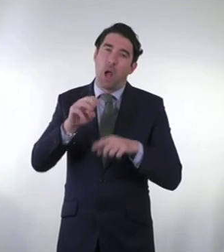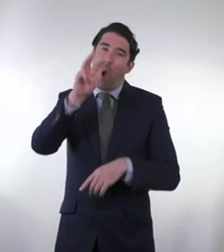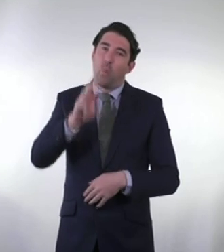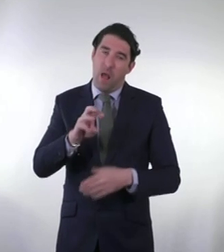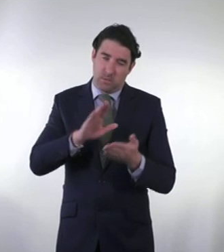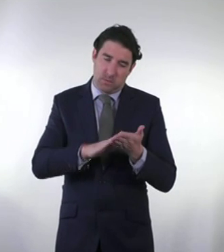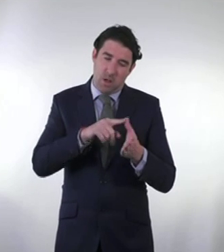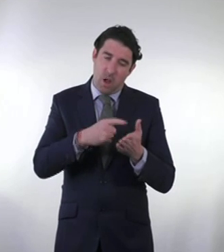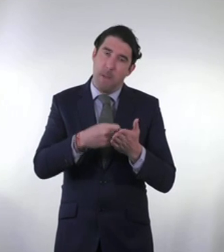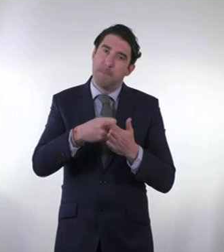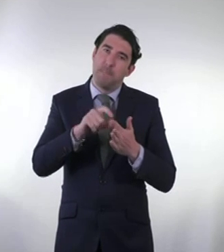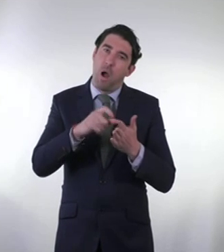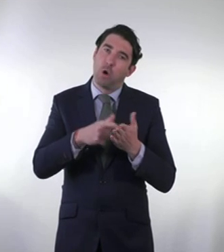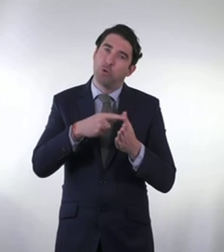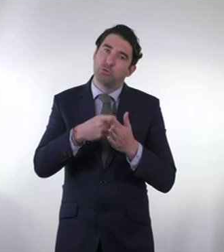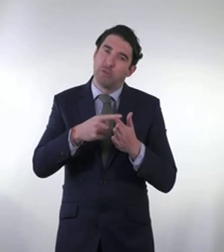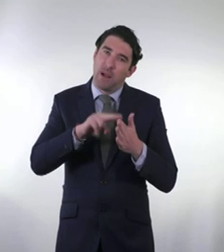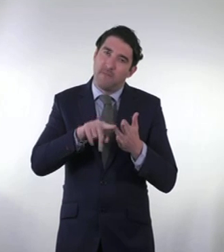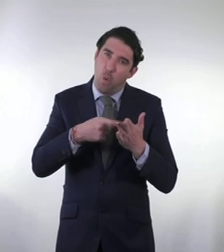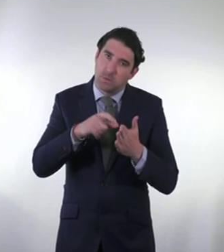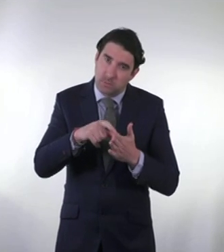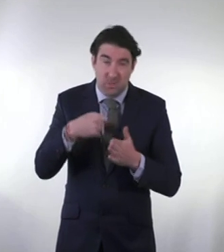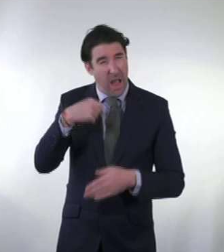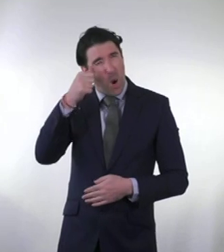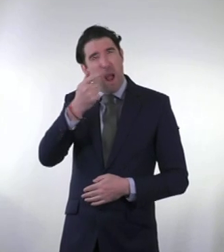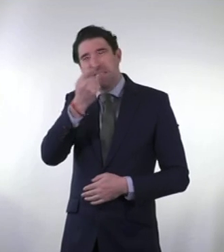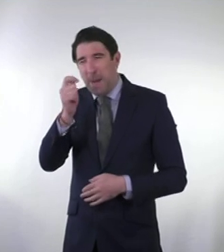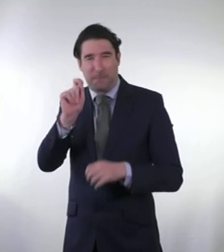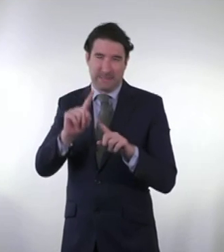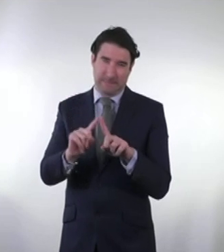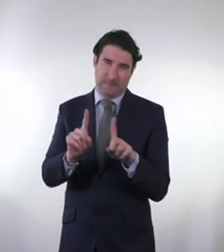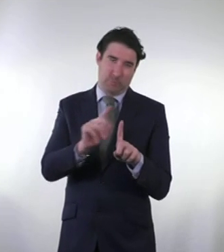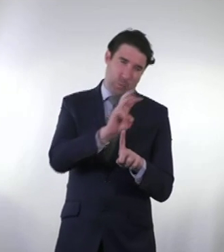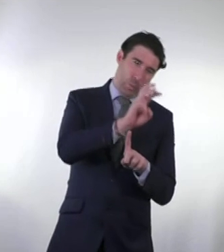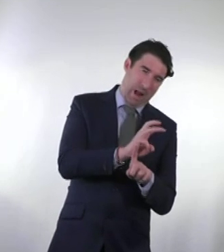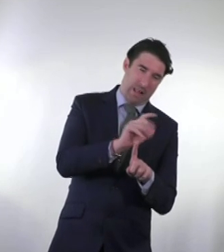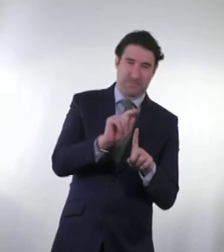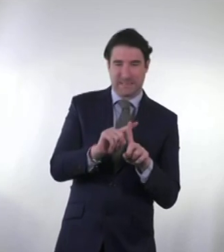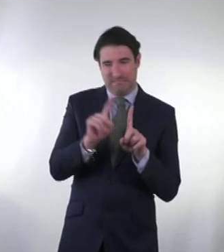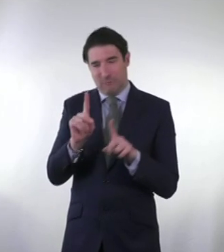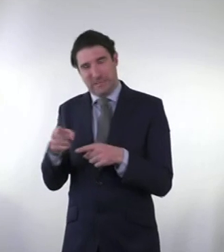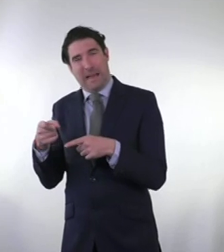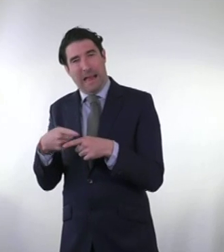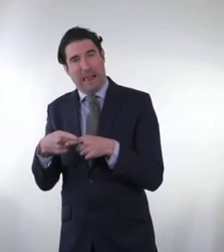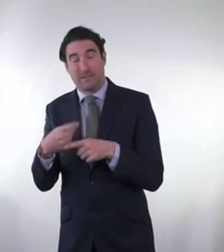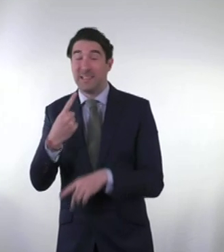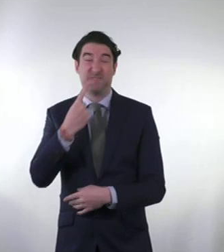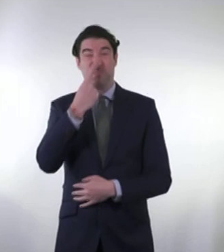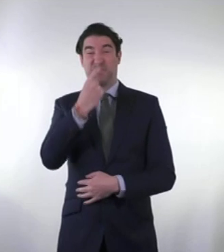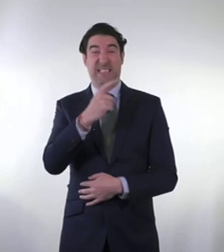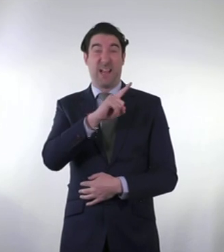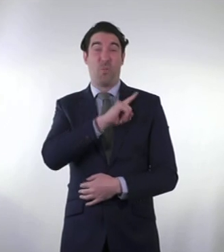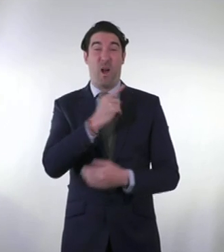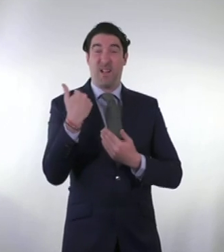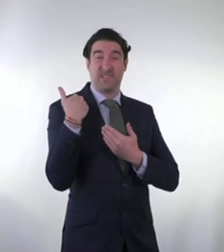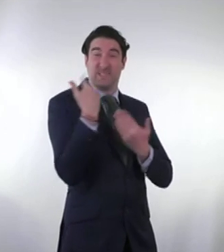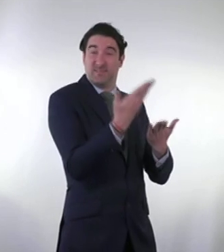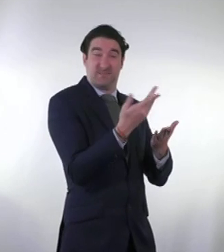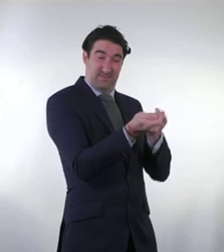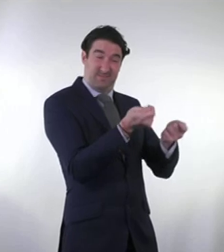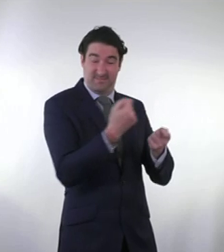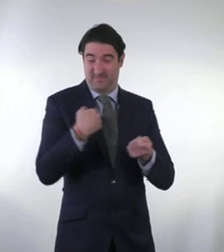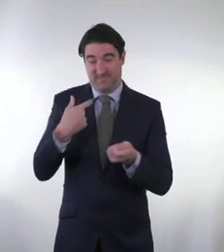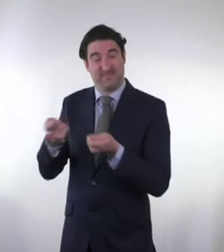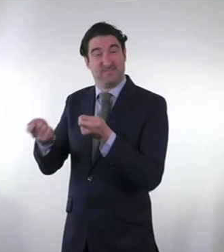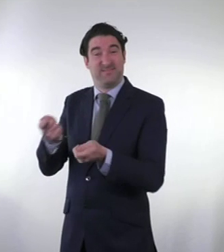Yes, there will be some differences and some seeming illogicalities, but that is inevitable in tackling a pandemic.